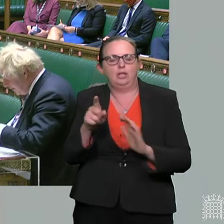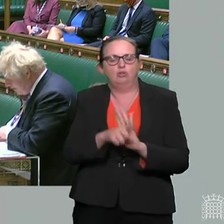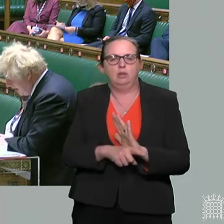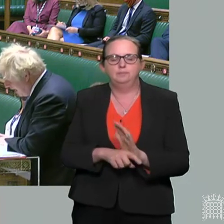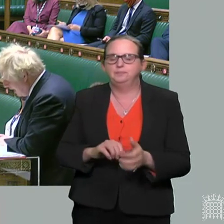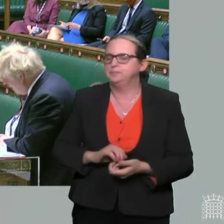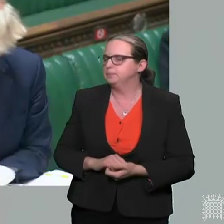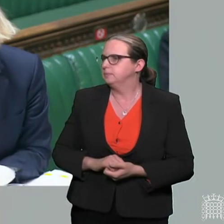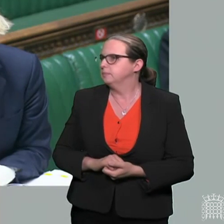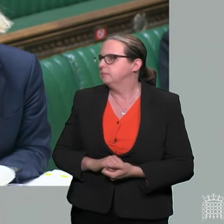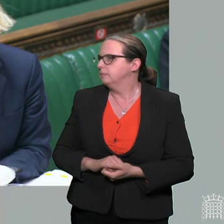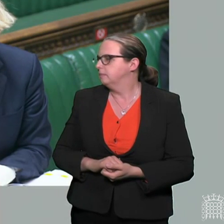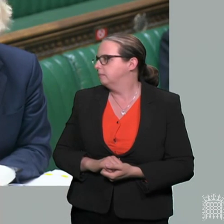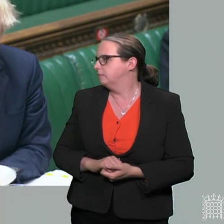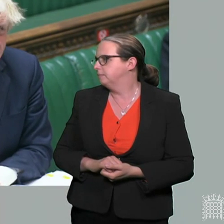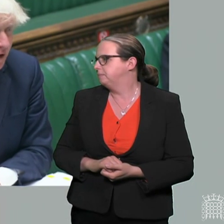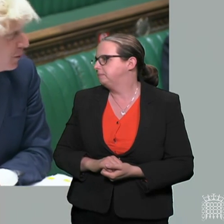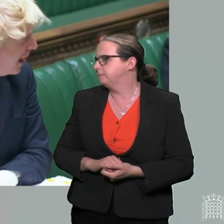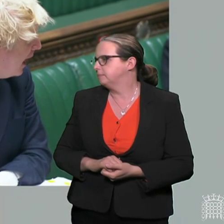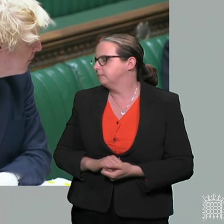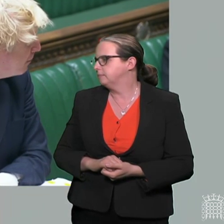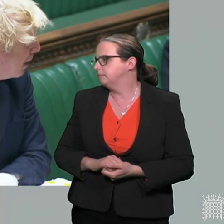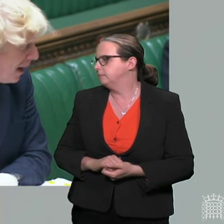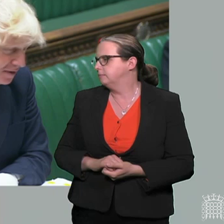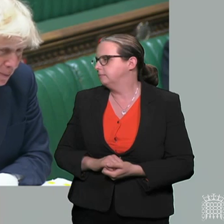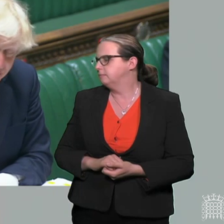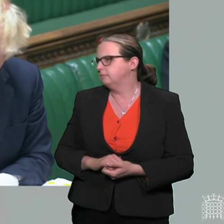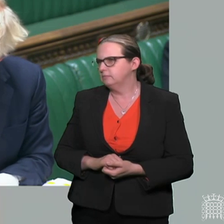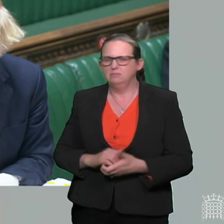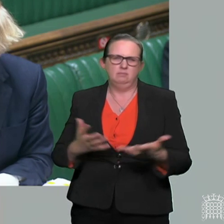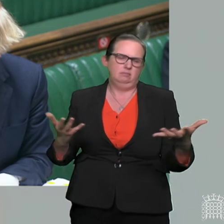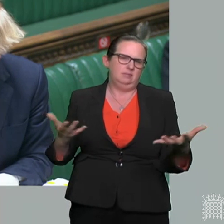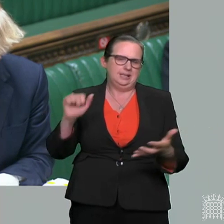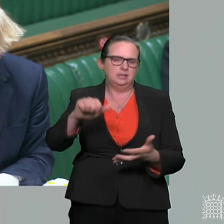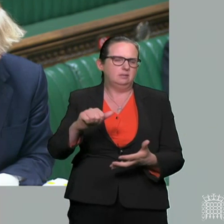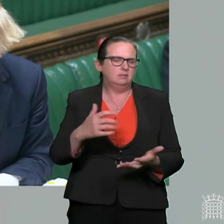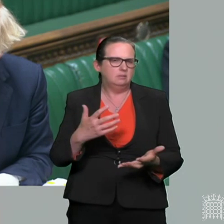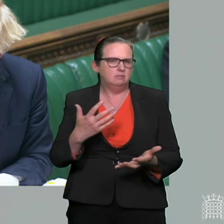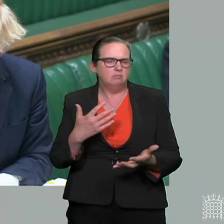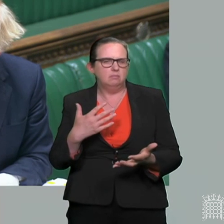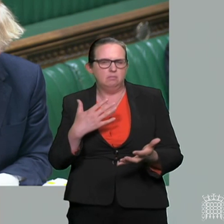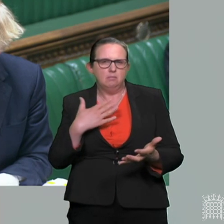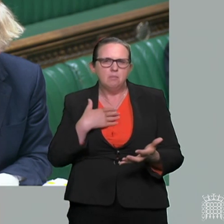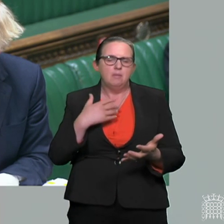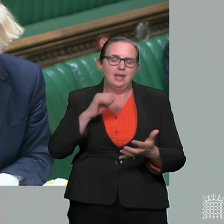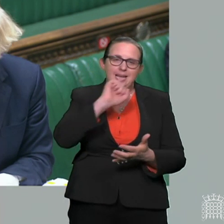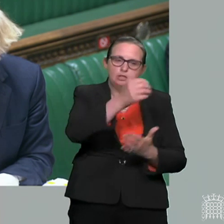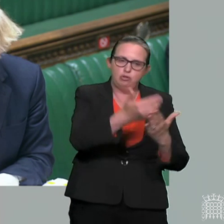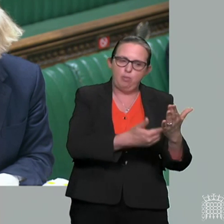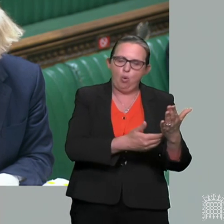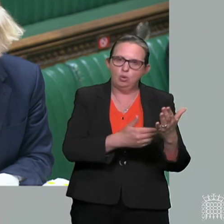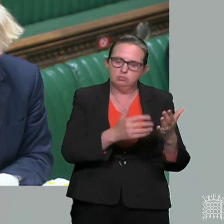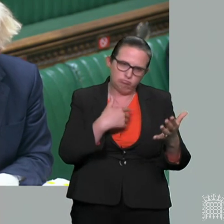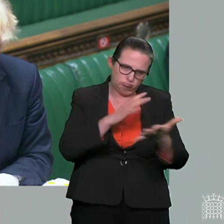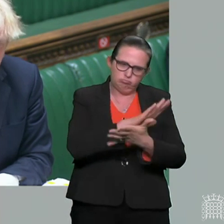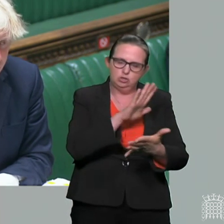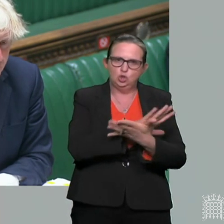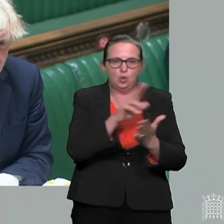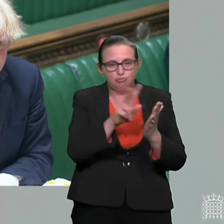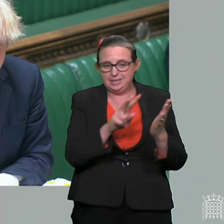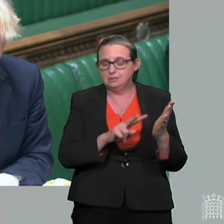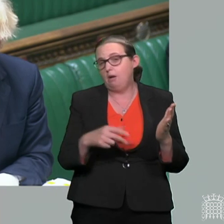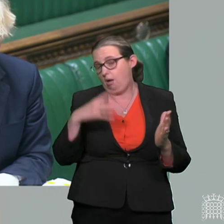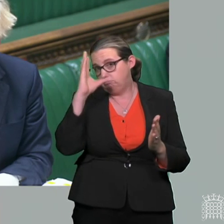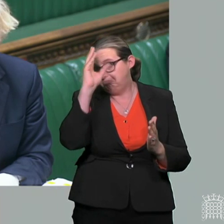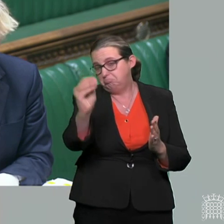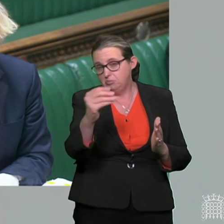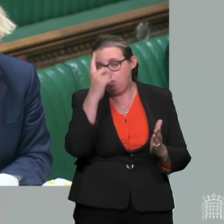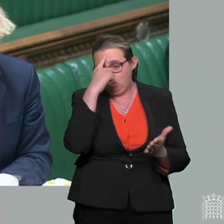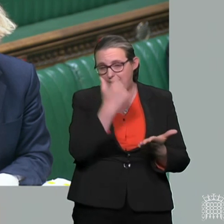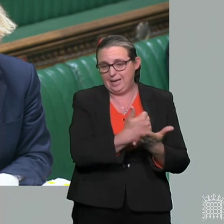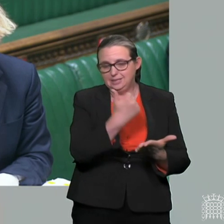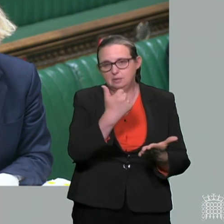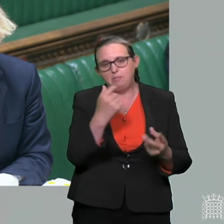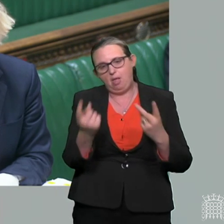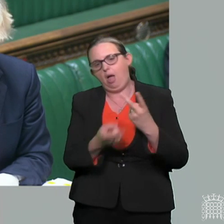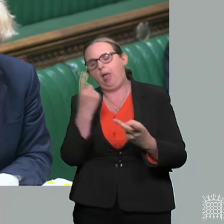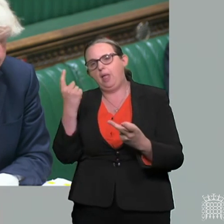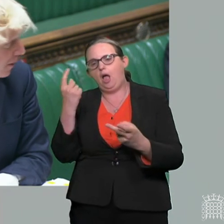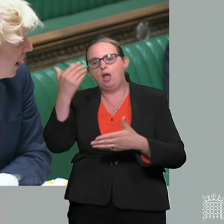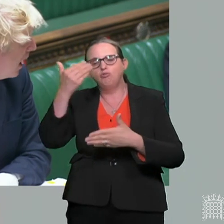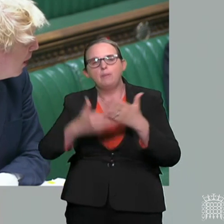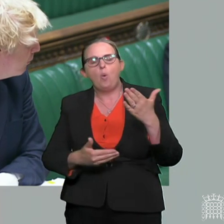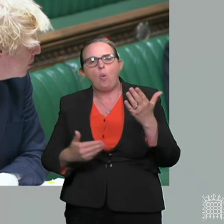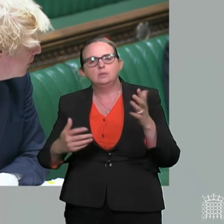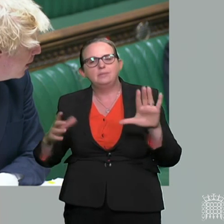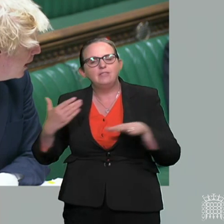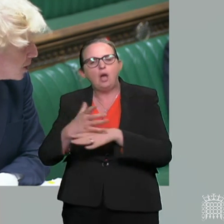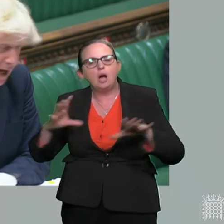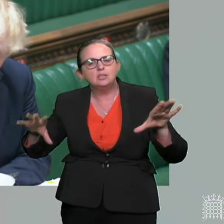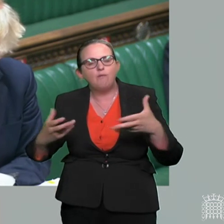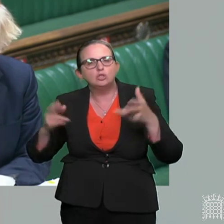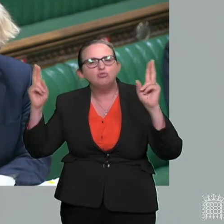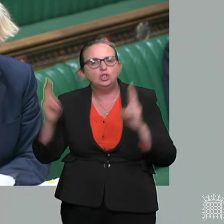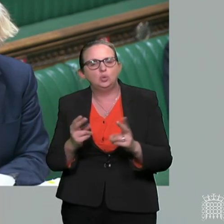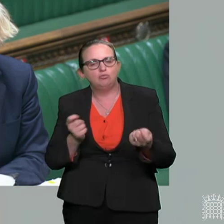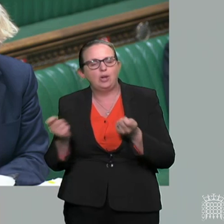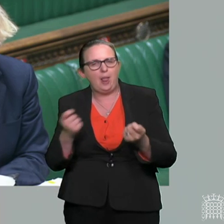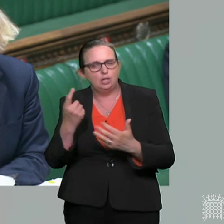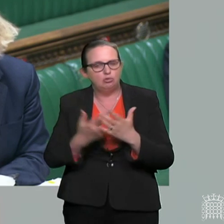Yes. It is obvious that the UK has a massive amount to gain not just from my honourable Friend’s report, which I much enjoyed, as I told him—I thought it was excellent—but from the bigger report from the taskforce on reducing regulation.